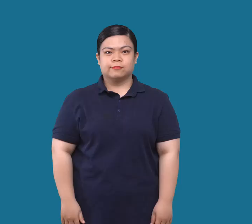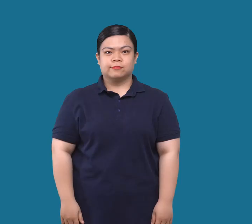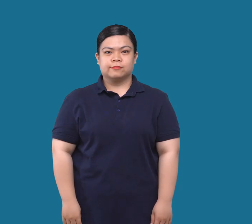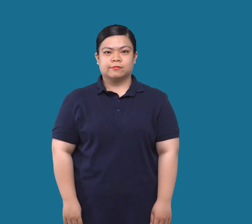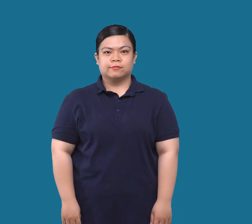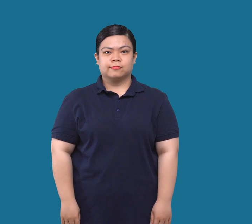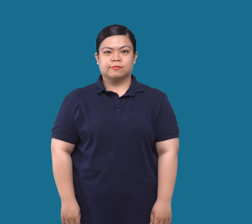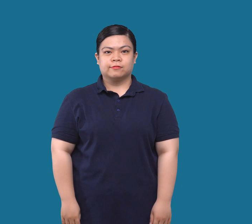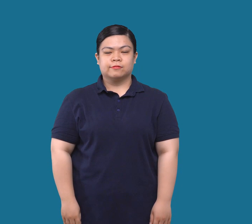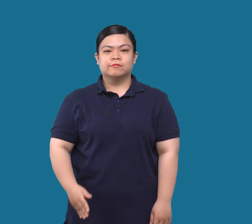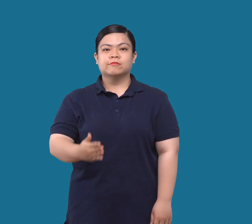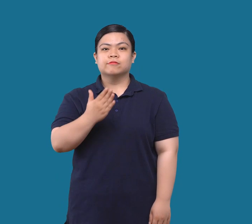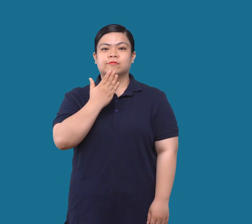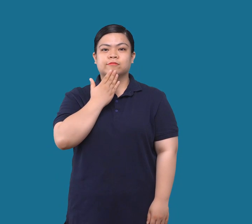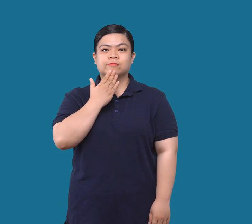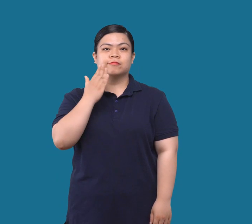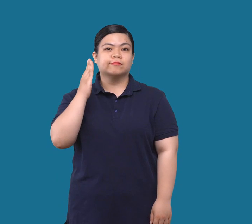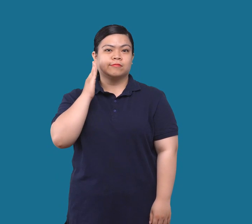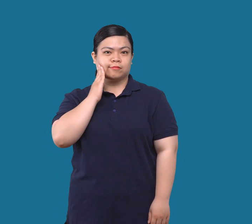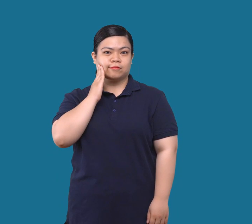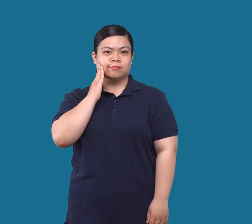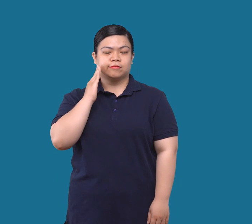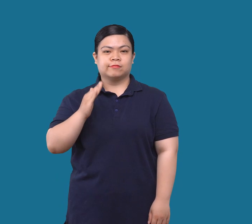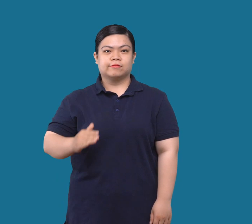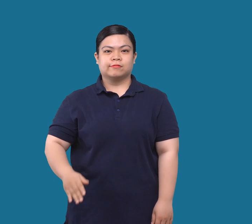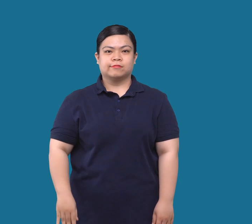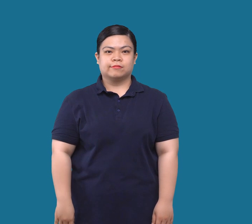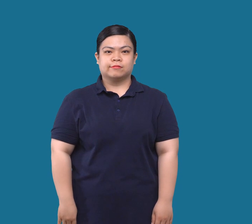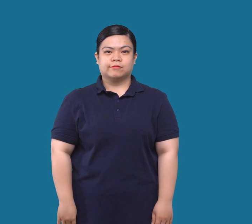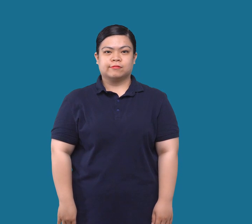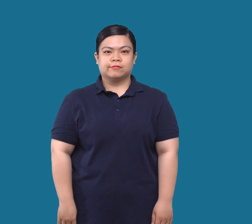phụ huynh